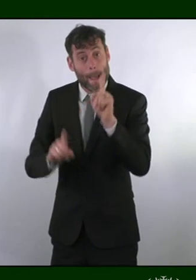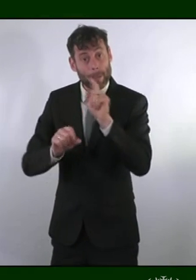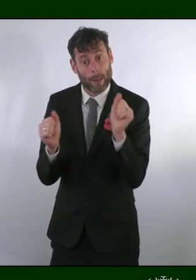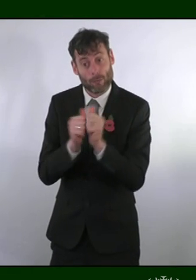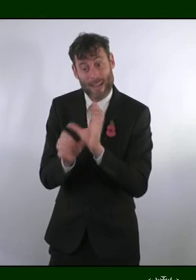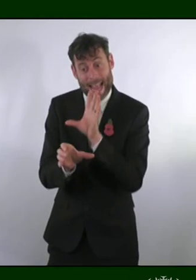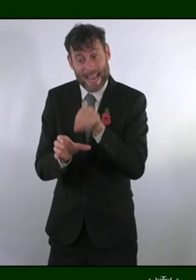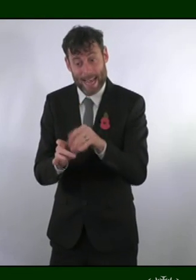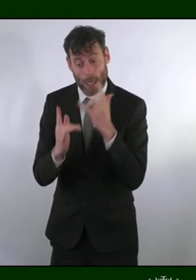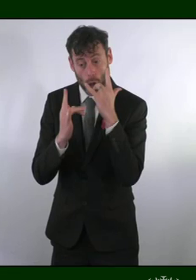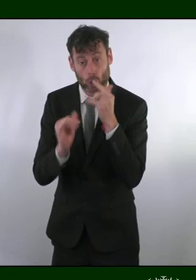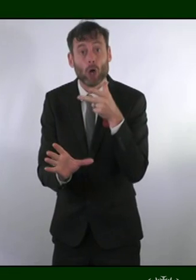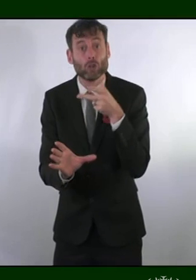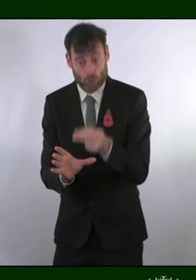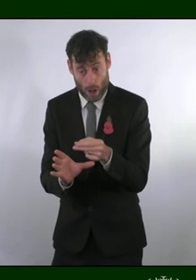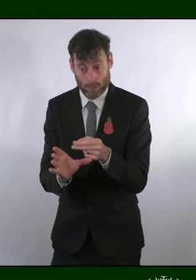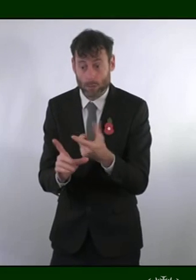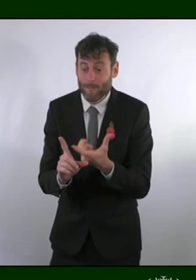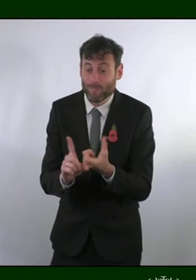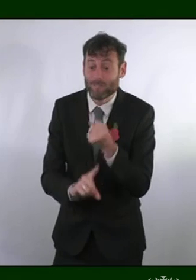So I think he should take it back.